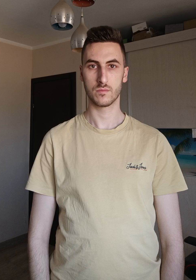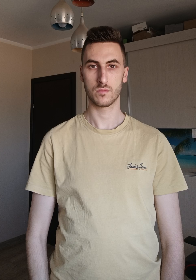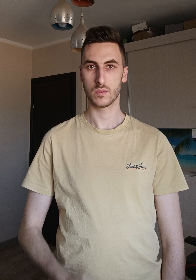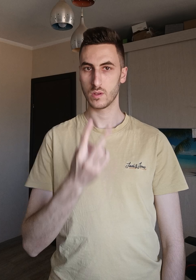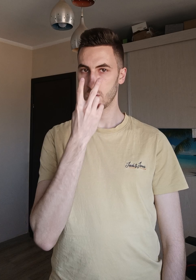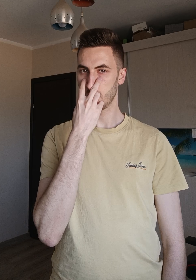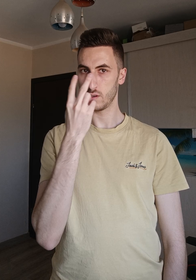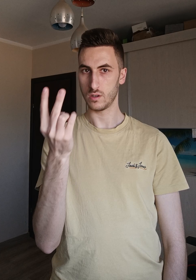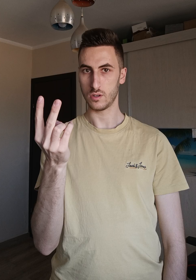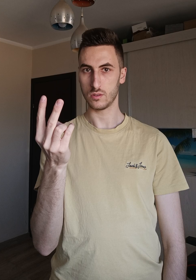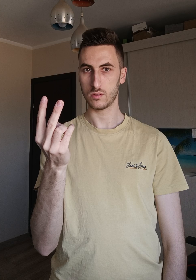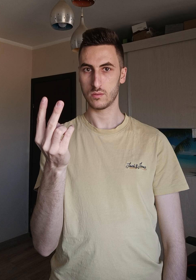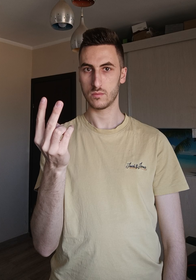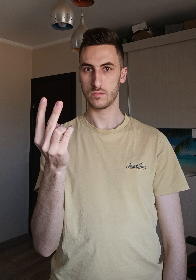לראות